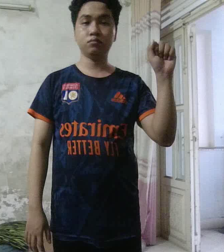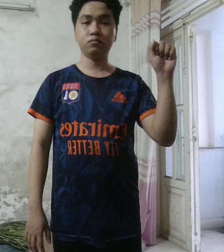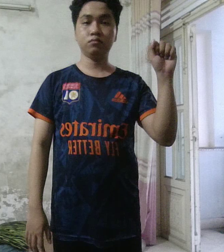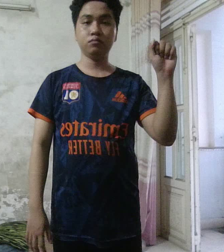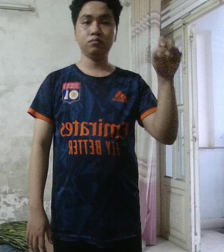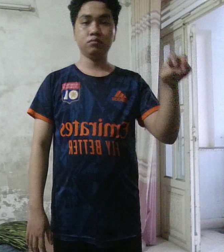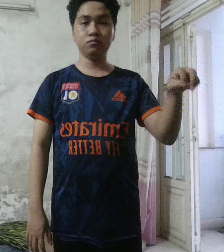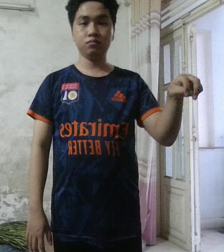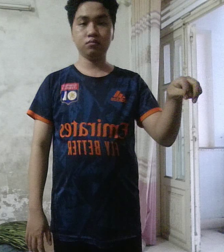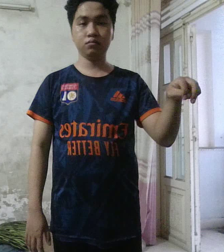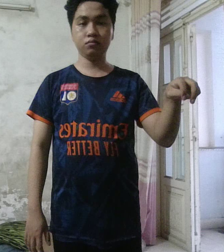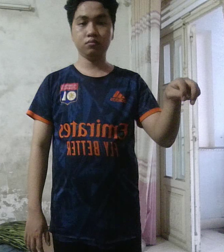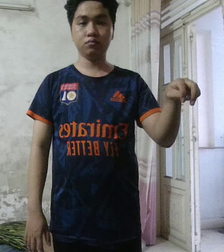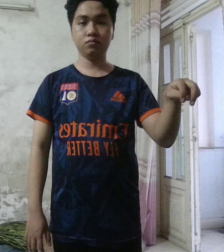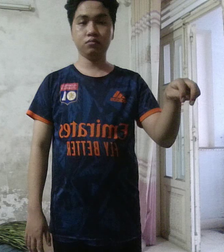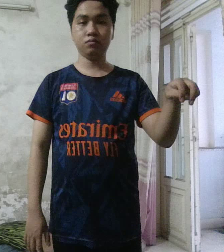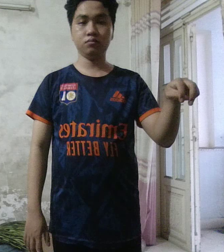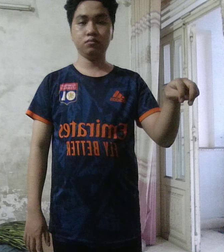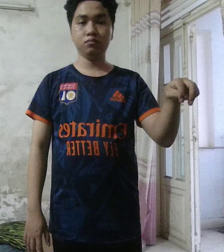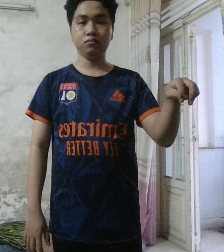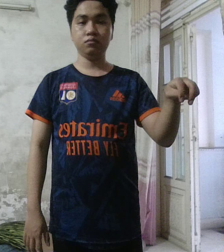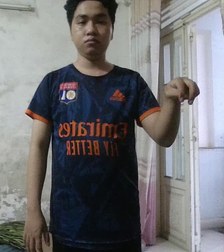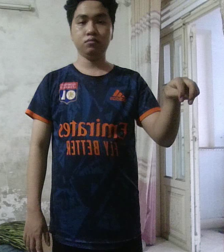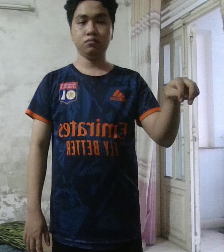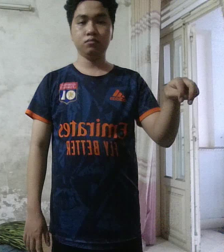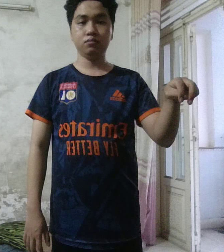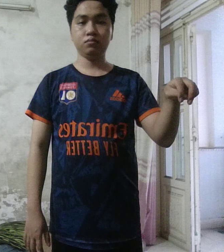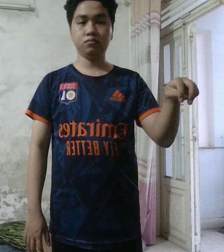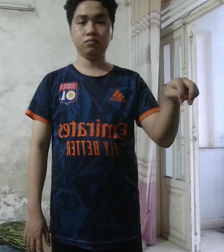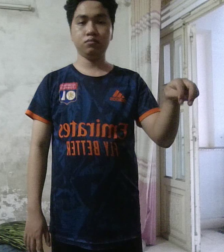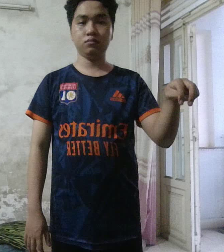â